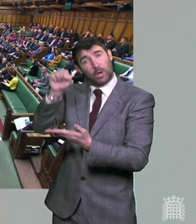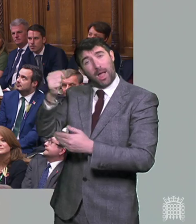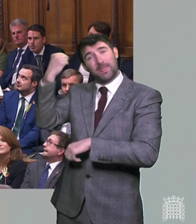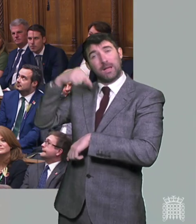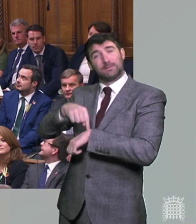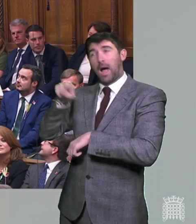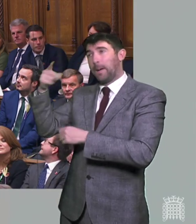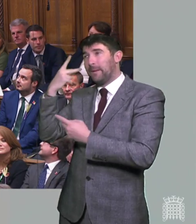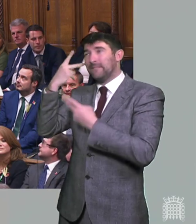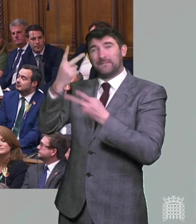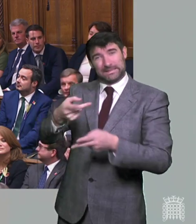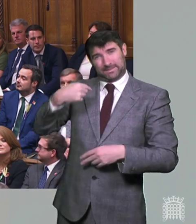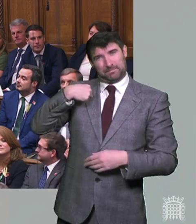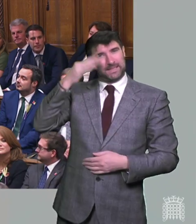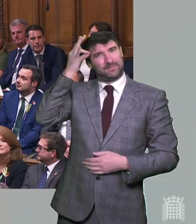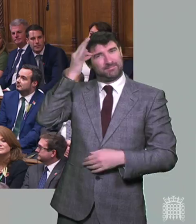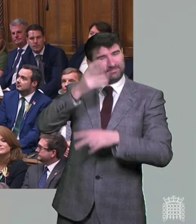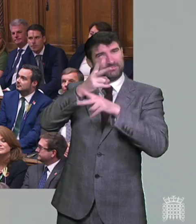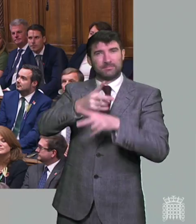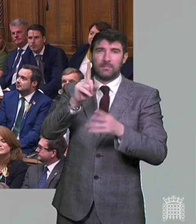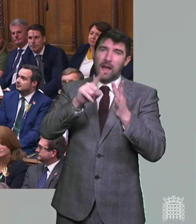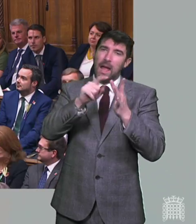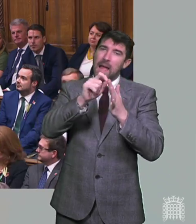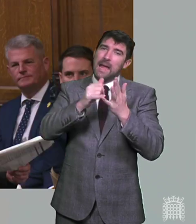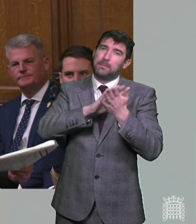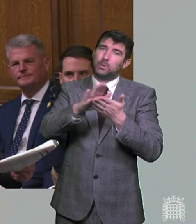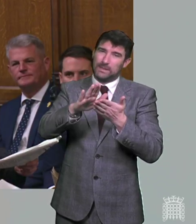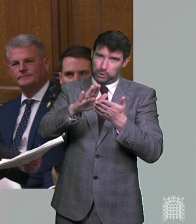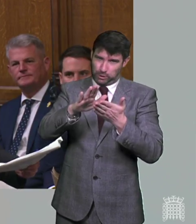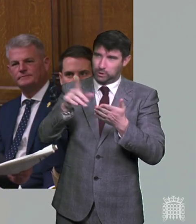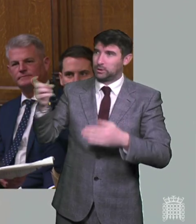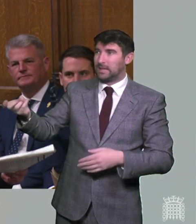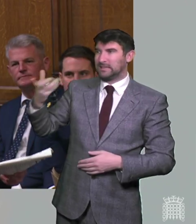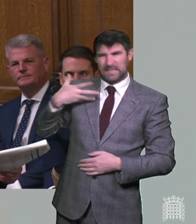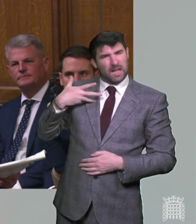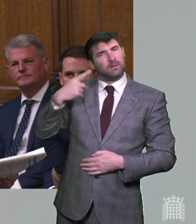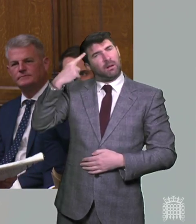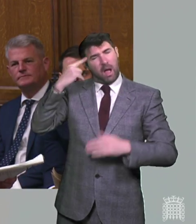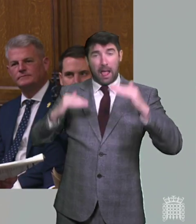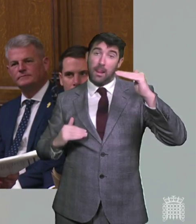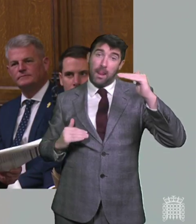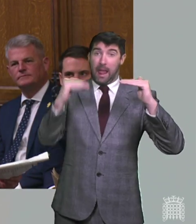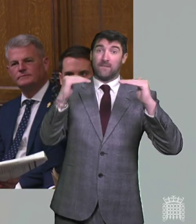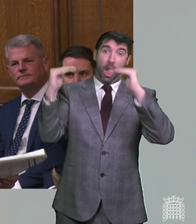We spoke about levelling up and he made it clear to me that levelling up is not just about one part of the country; it is a national mission.